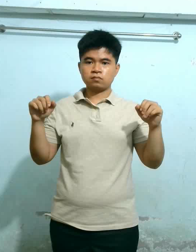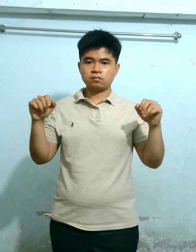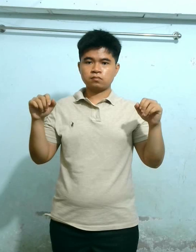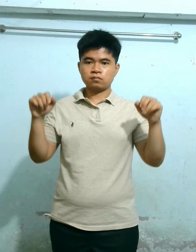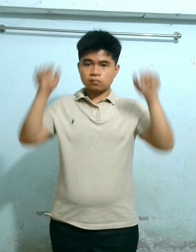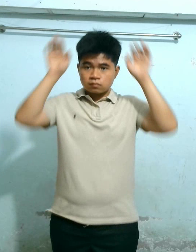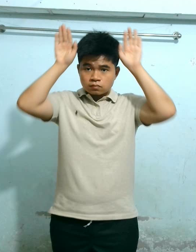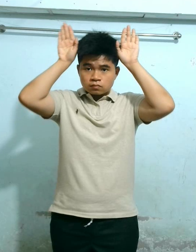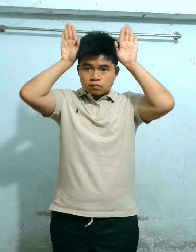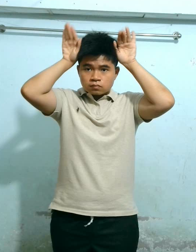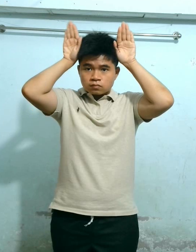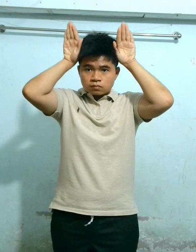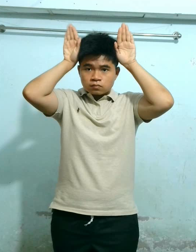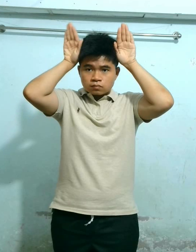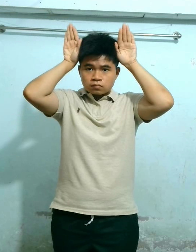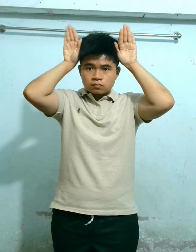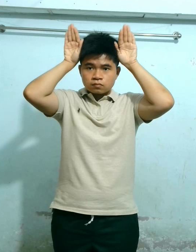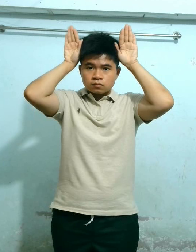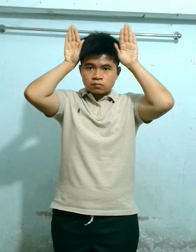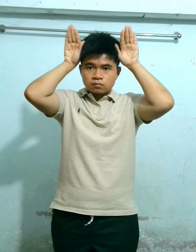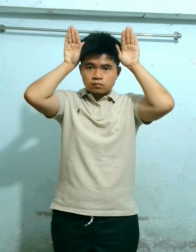cho